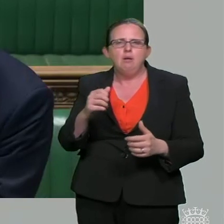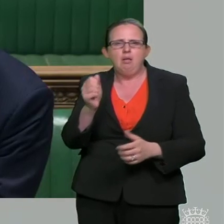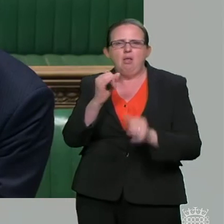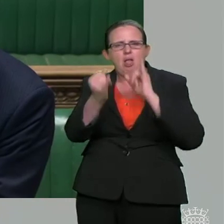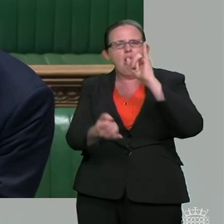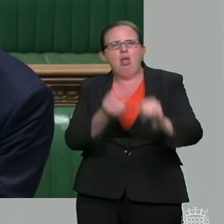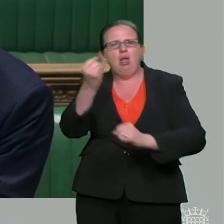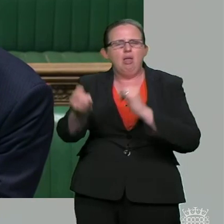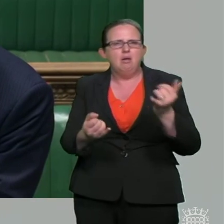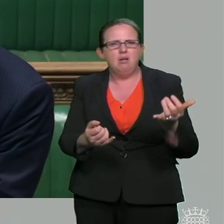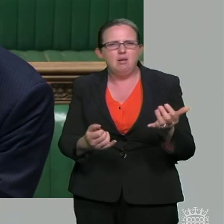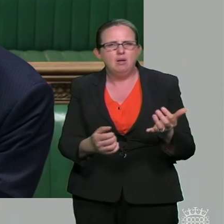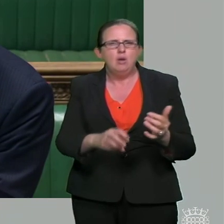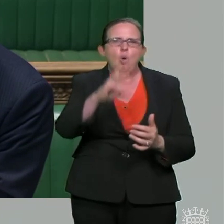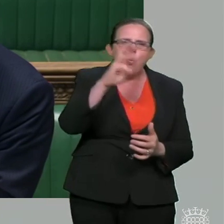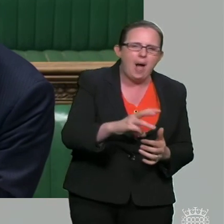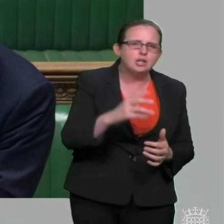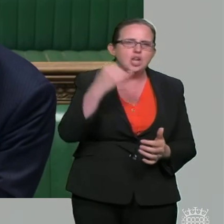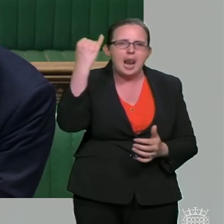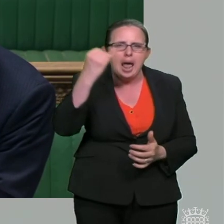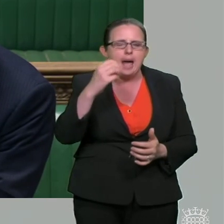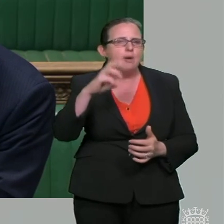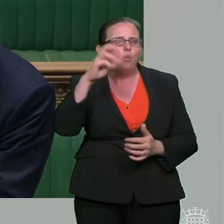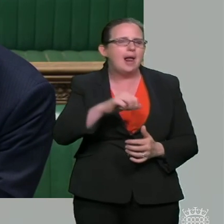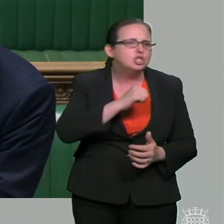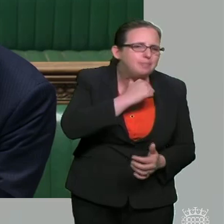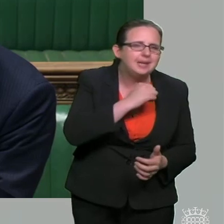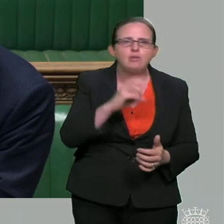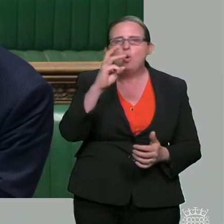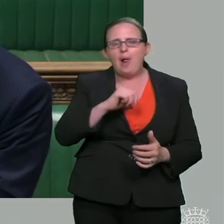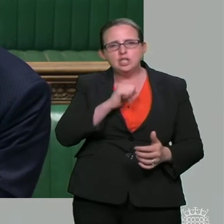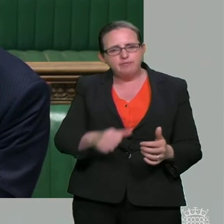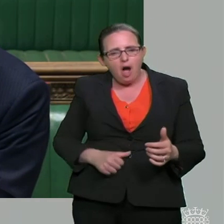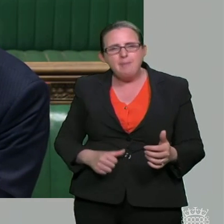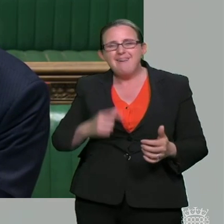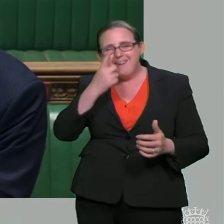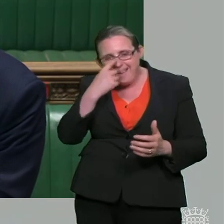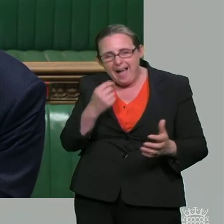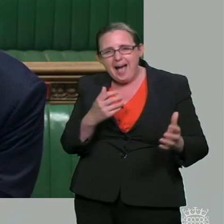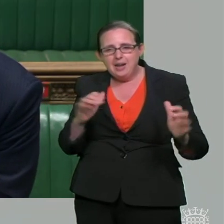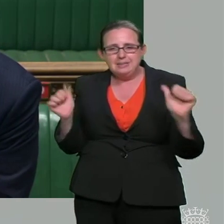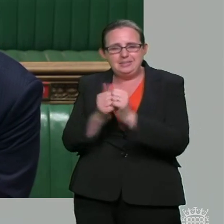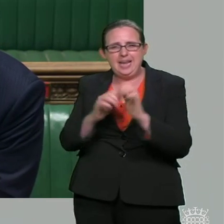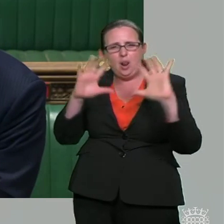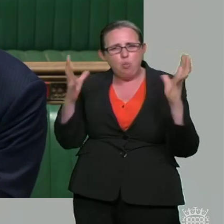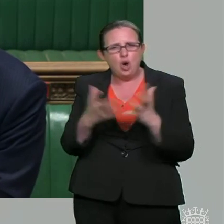Welsh lamb, Welsh beef and Welsh farmers can do brilliantly from the deals that we are opening up around the world.